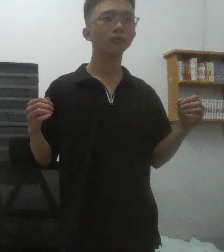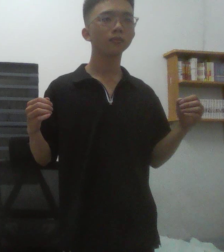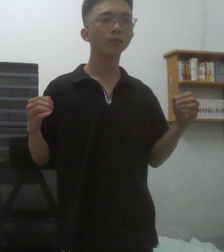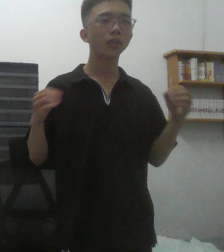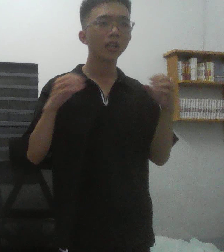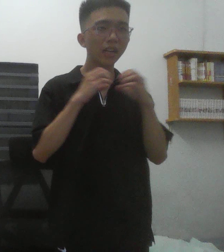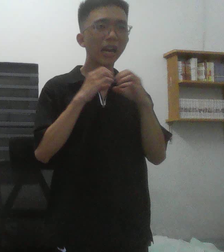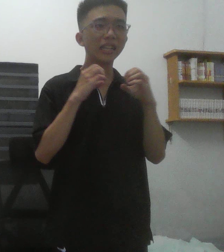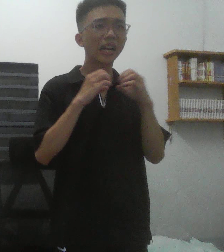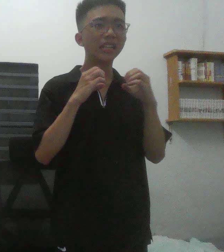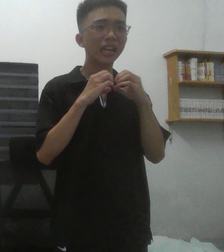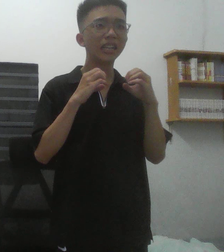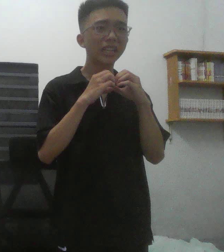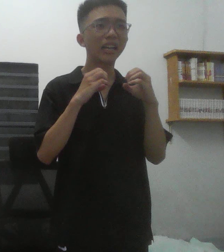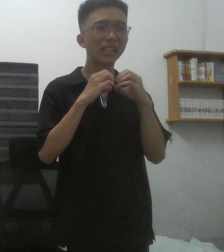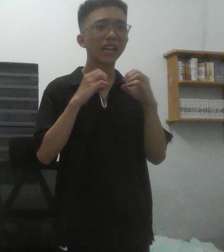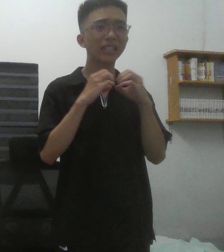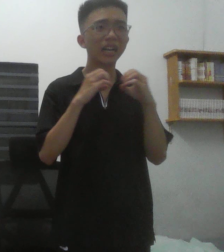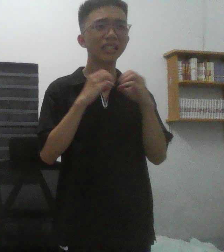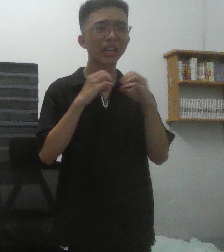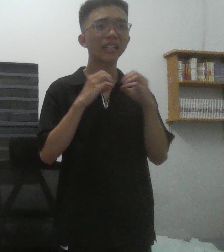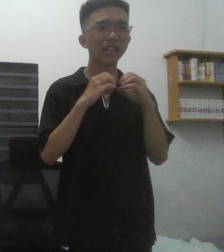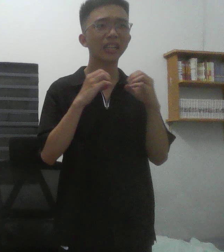cai nhau